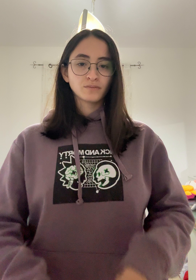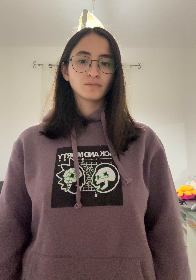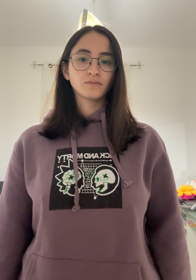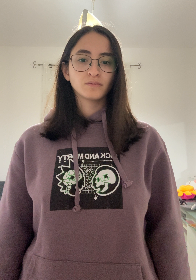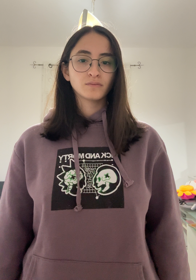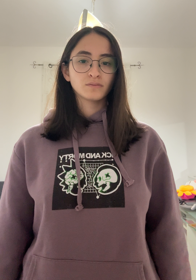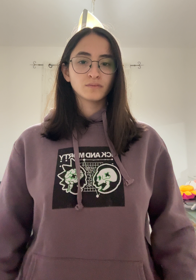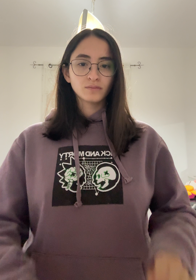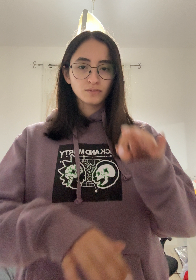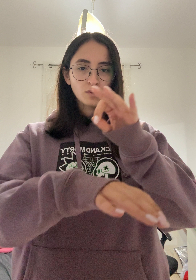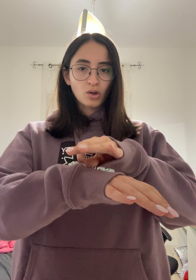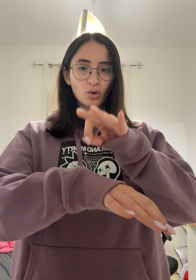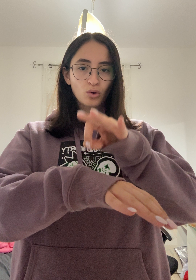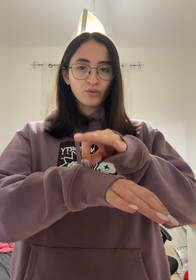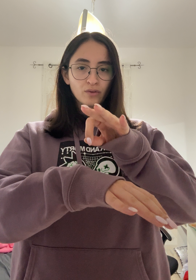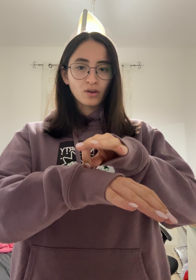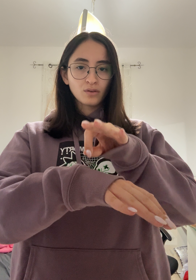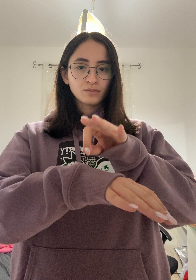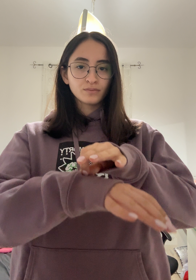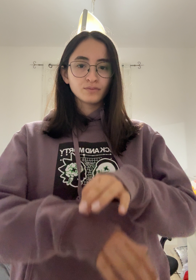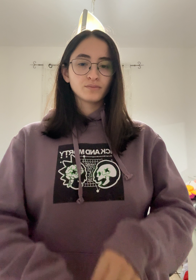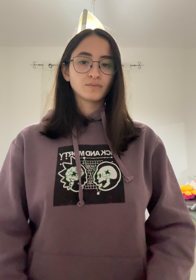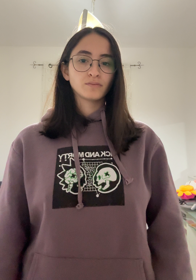רופא